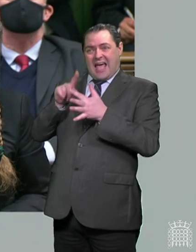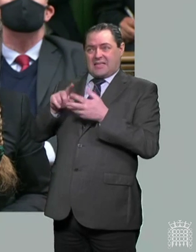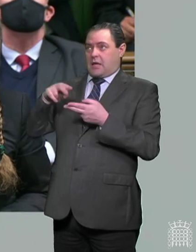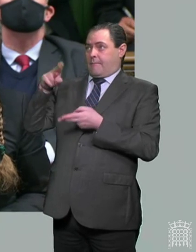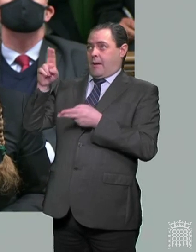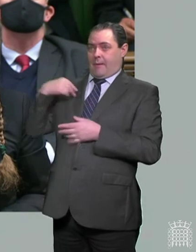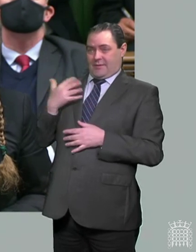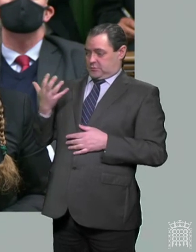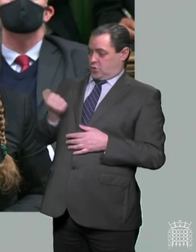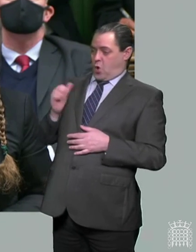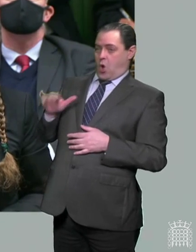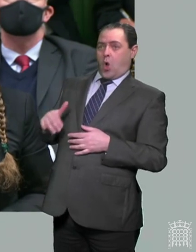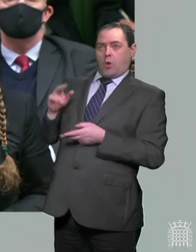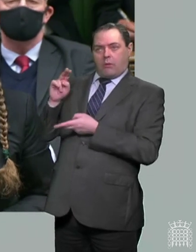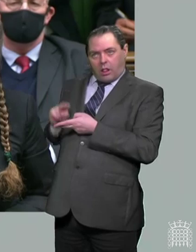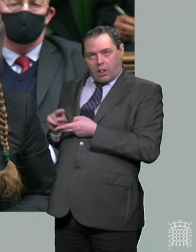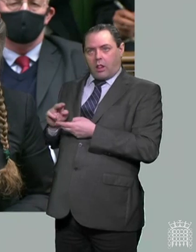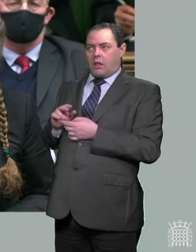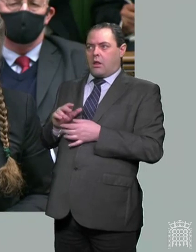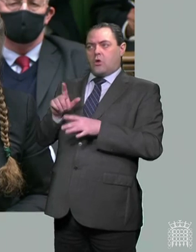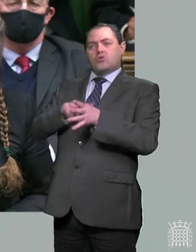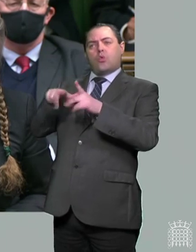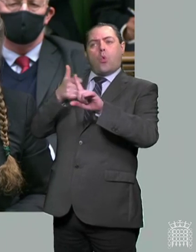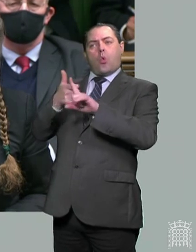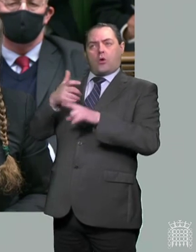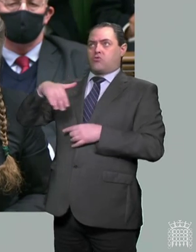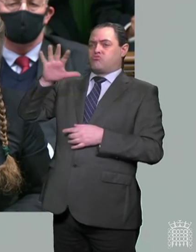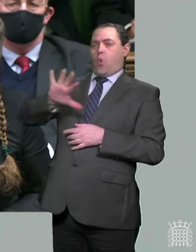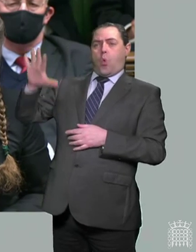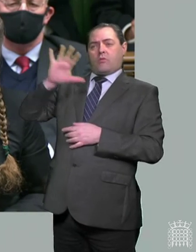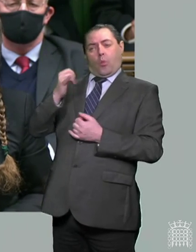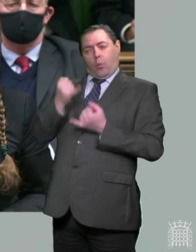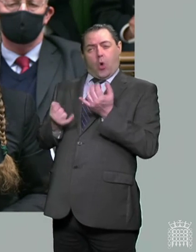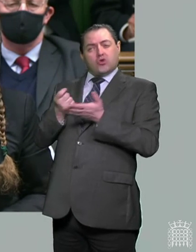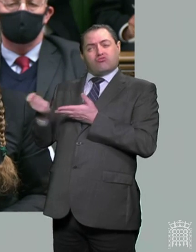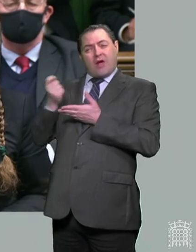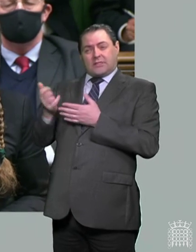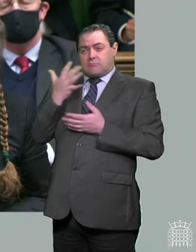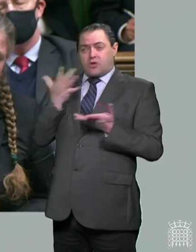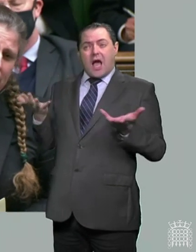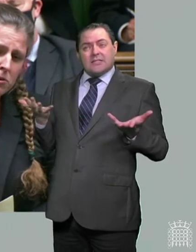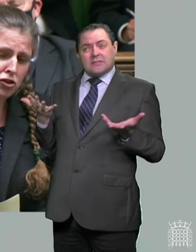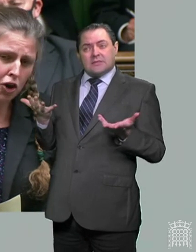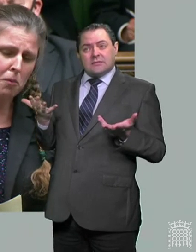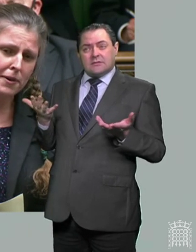In York, rent prices are now the highest in the north and some of the highest in the country.